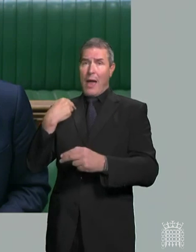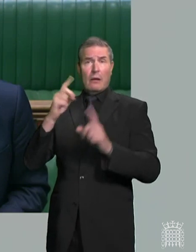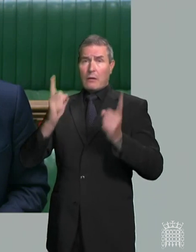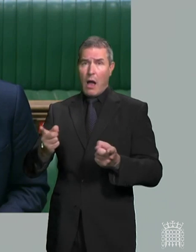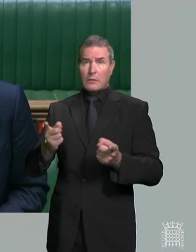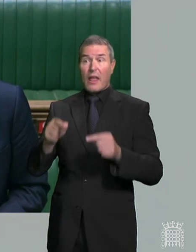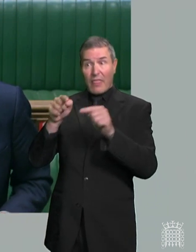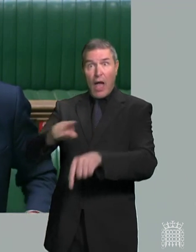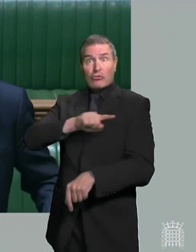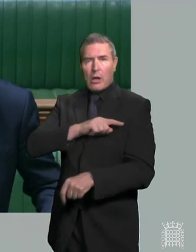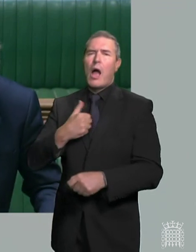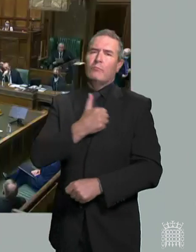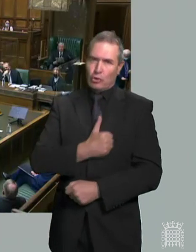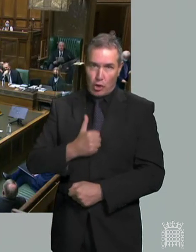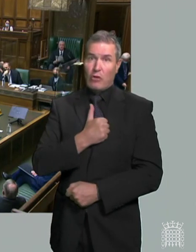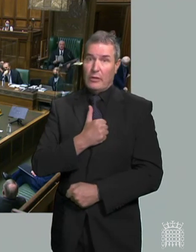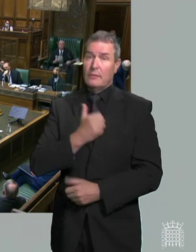I am deeply, deeply sorry for that.